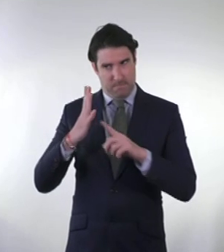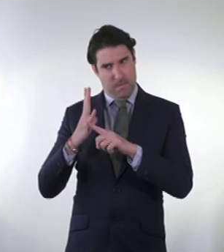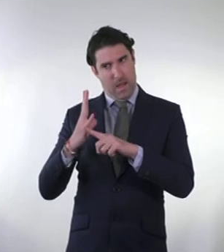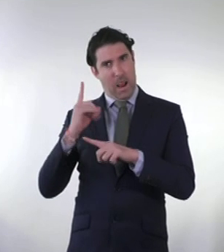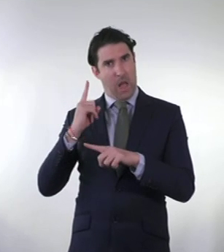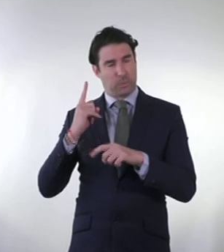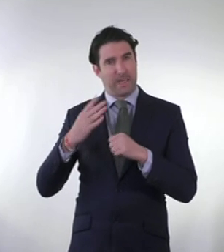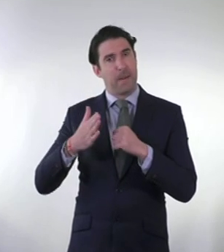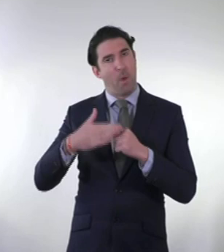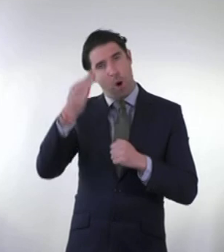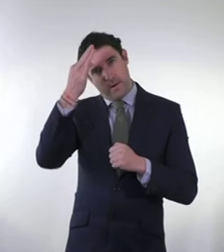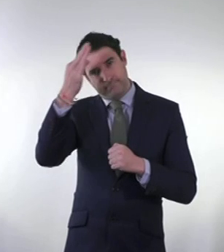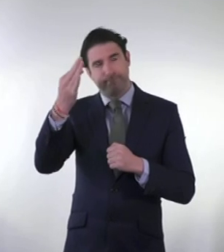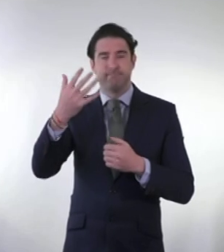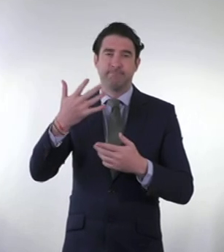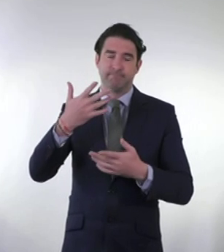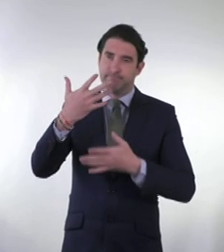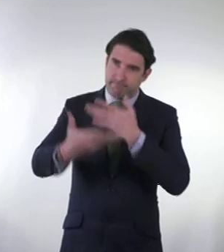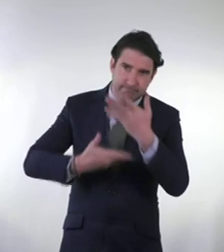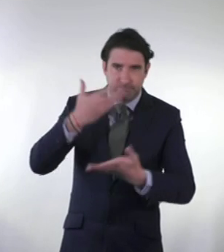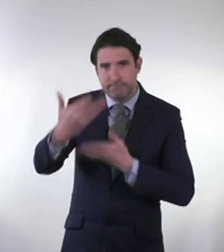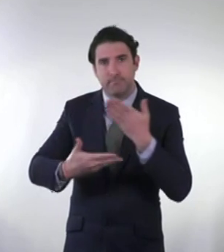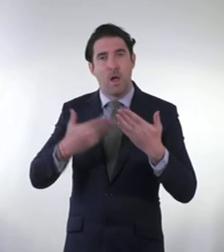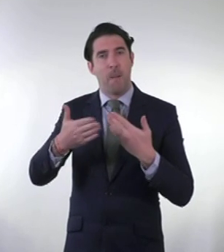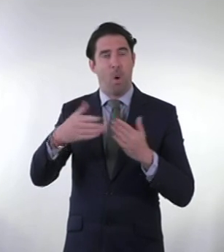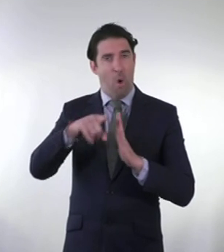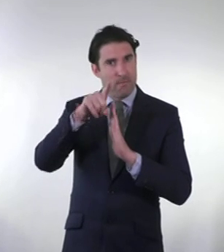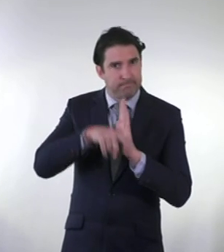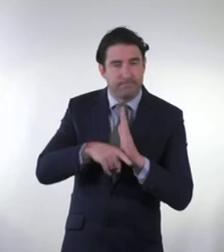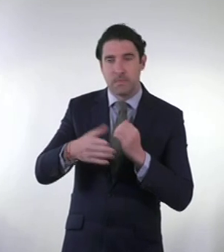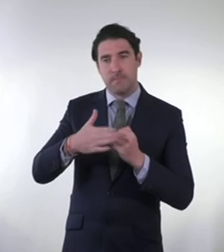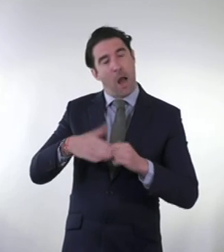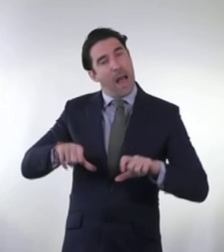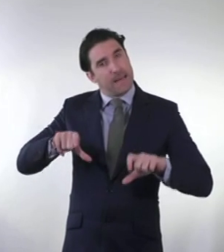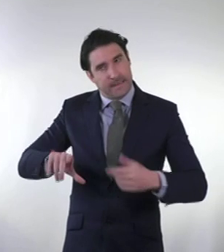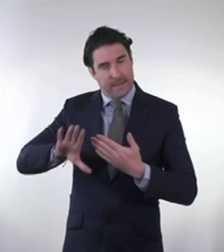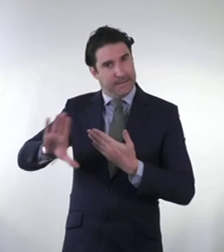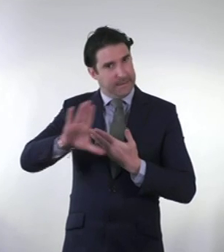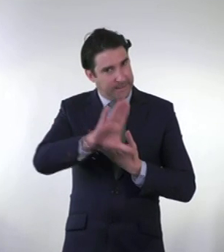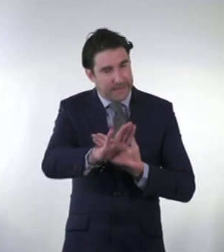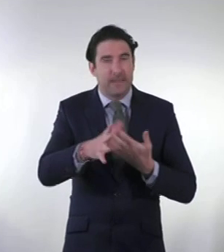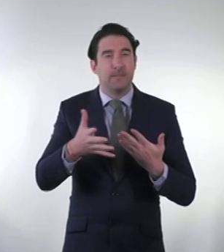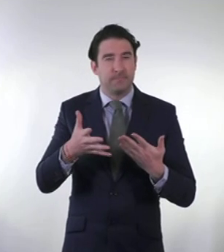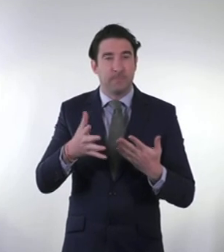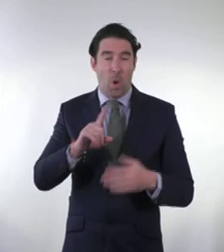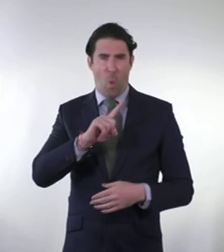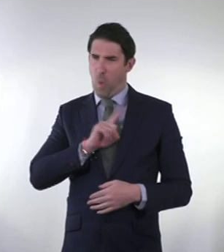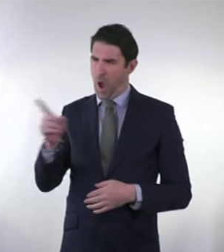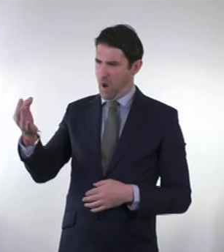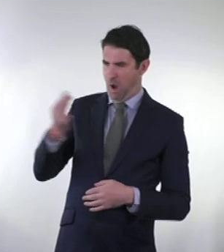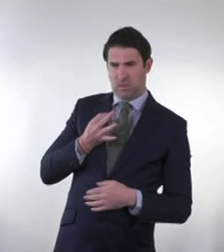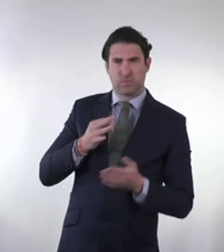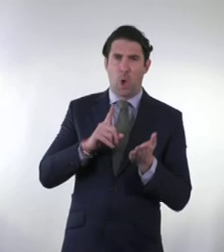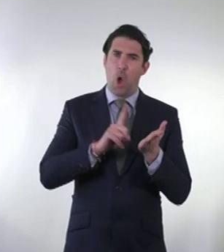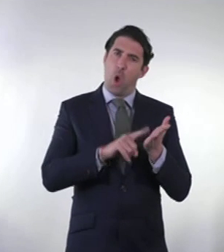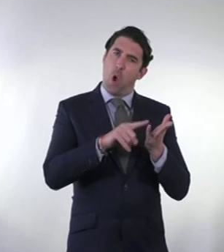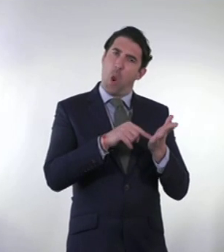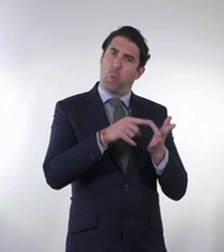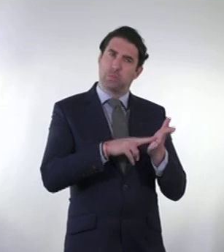The reason for the success of Luton is that local people pulled together to depress the virus—to follow the guidance.